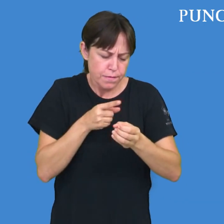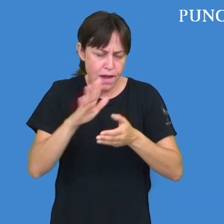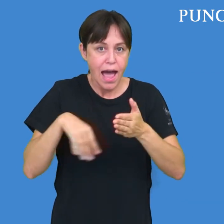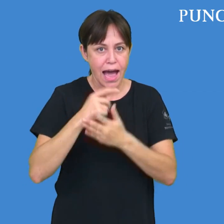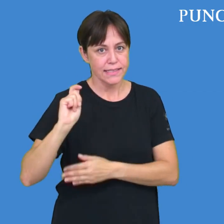hasta